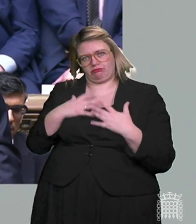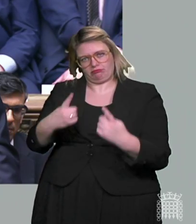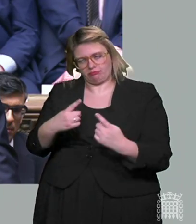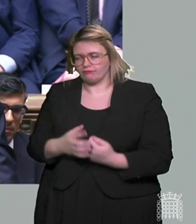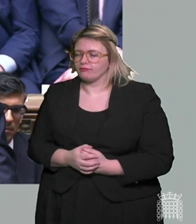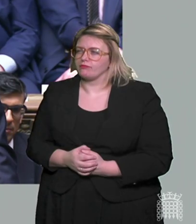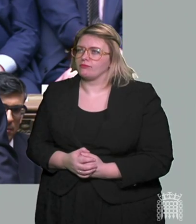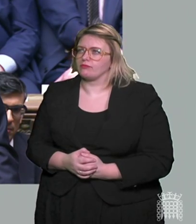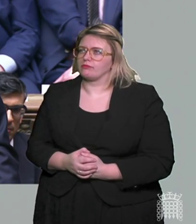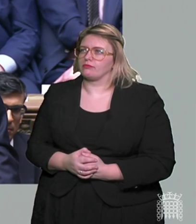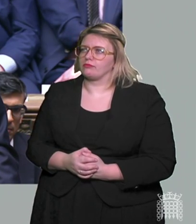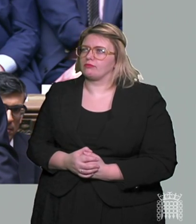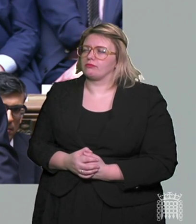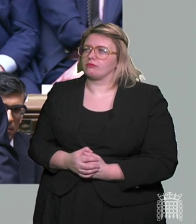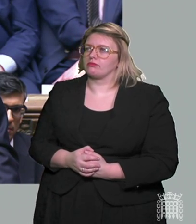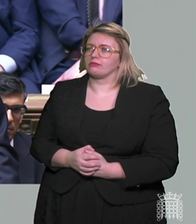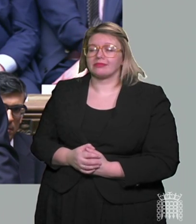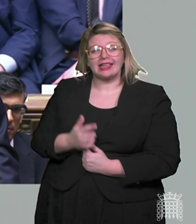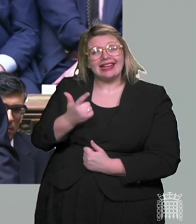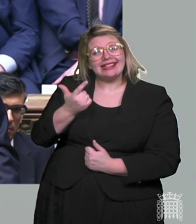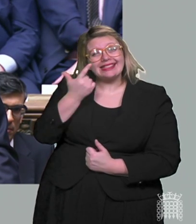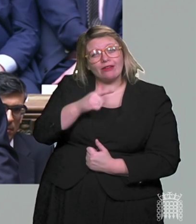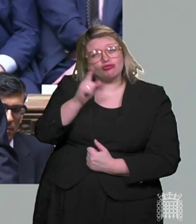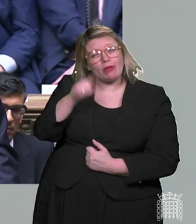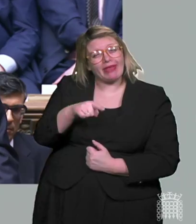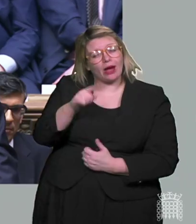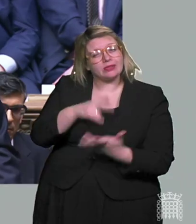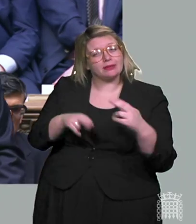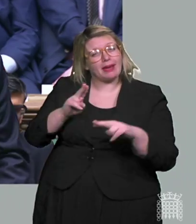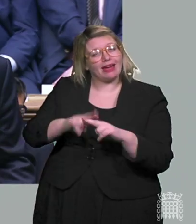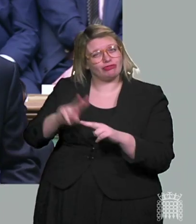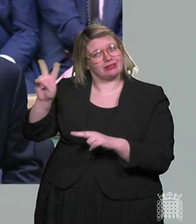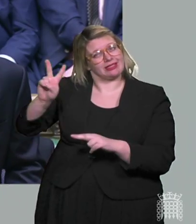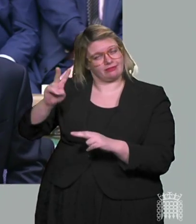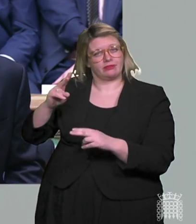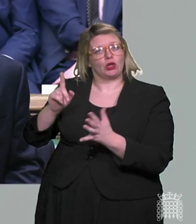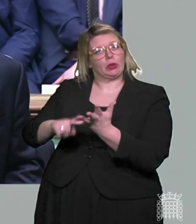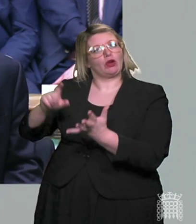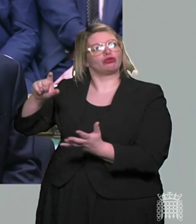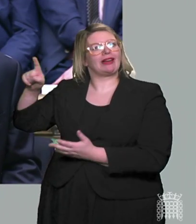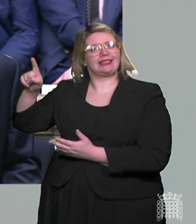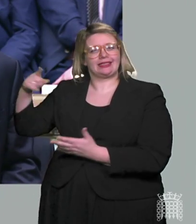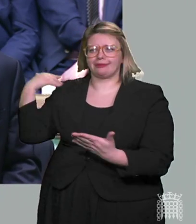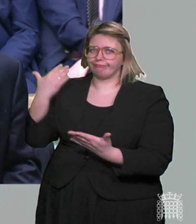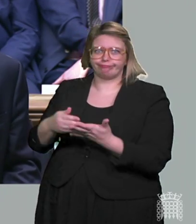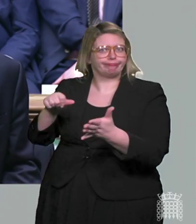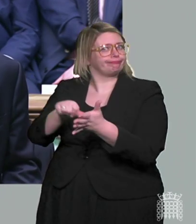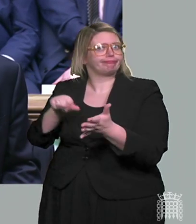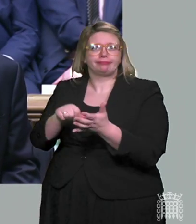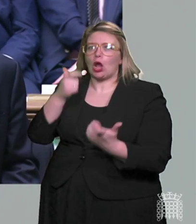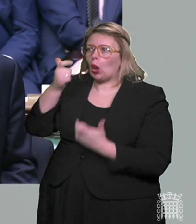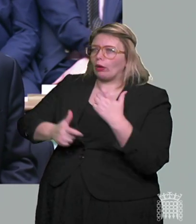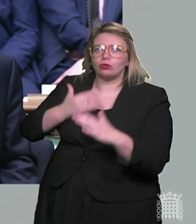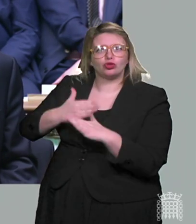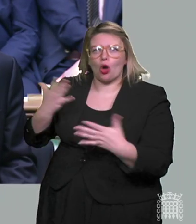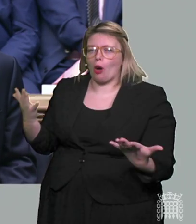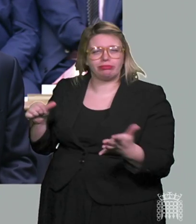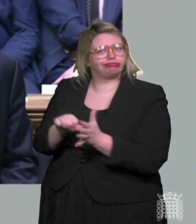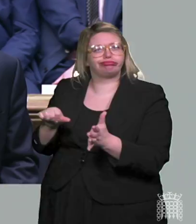I want to help the 700,000 parents on universal credit who, until the reforms I announced today, had limited requirements to look for work.